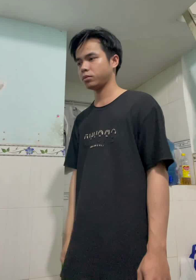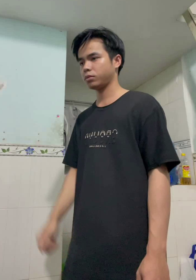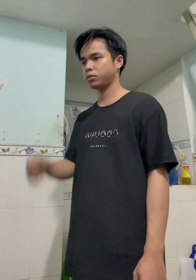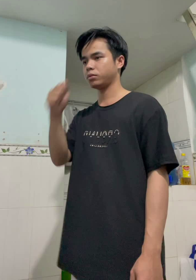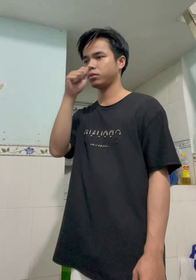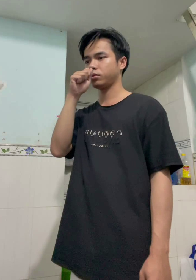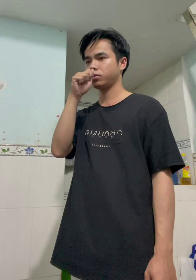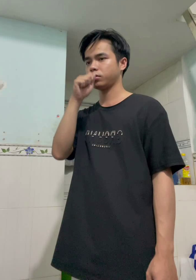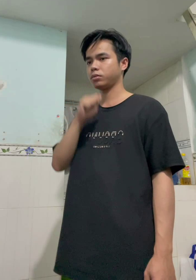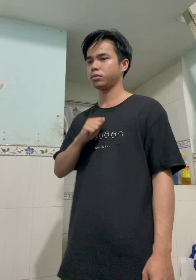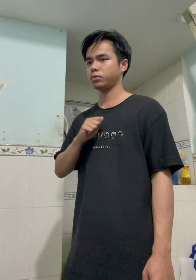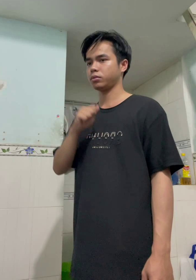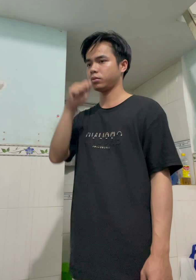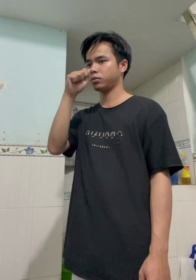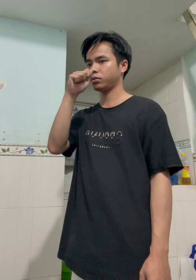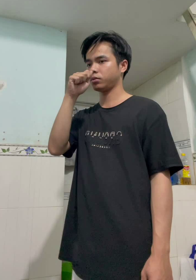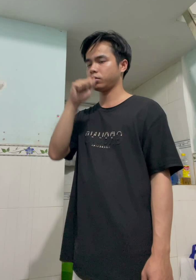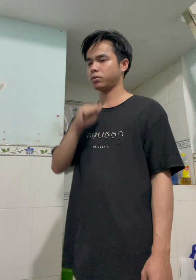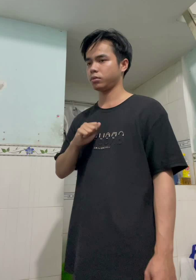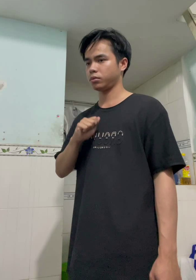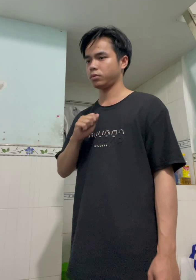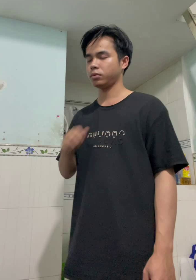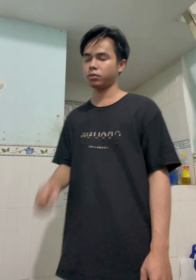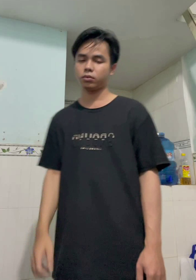dong y